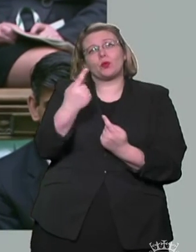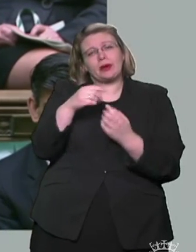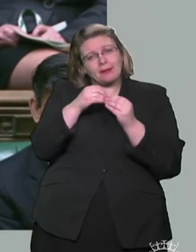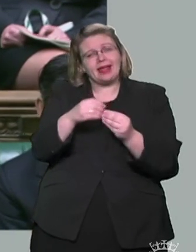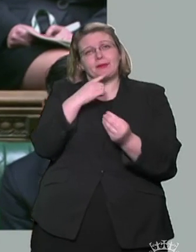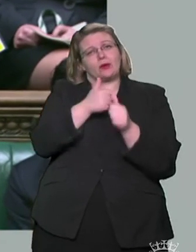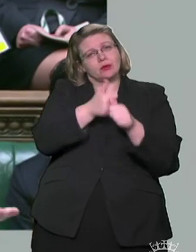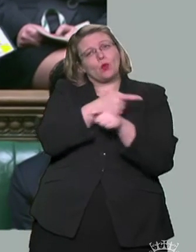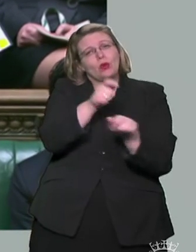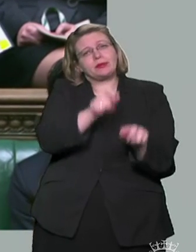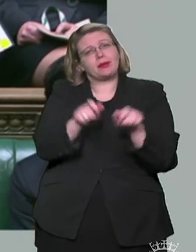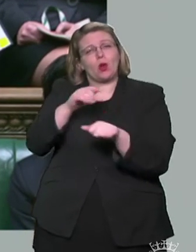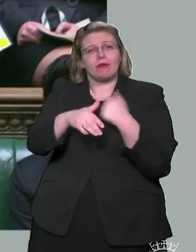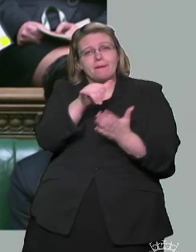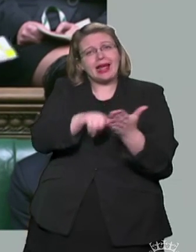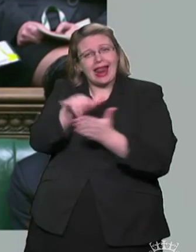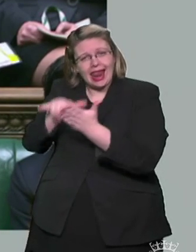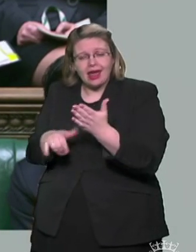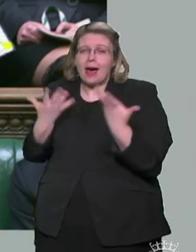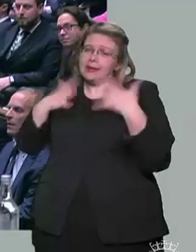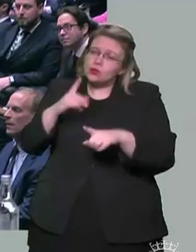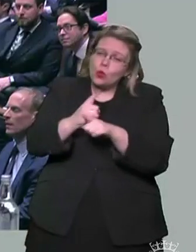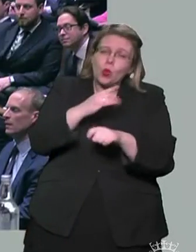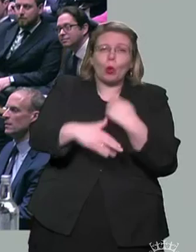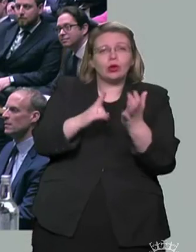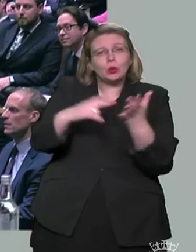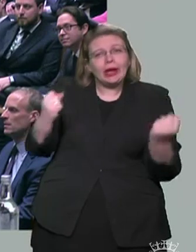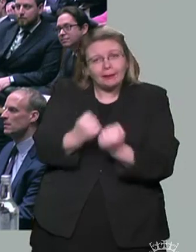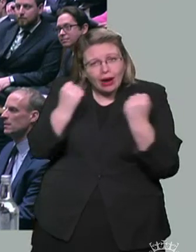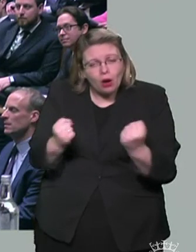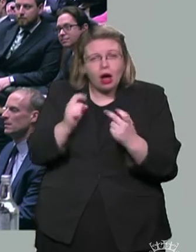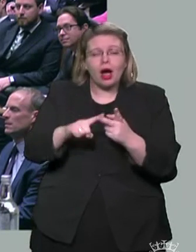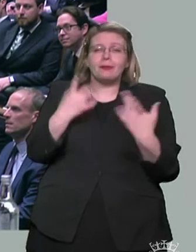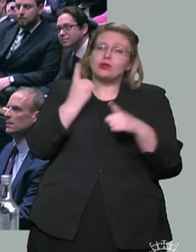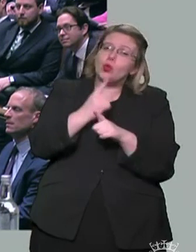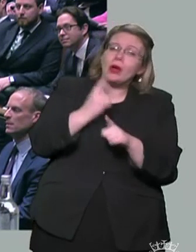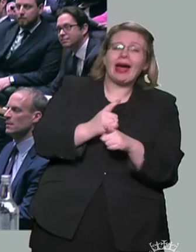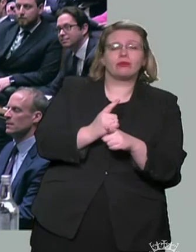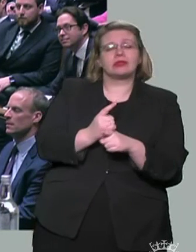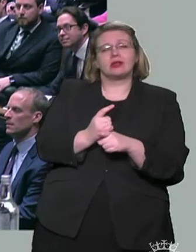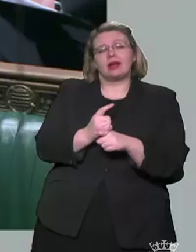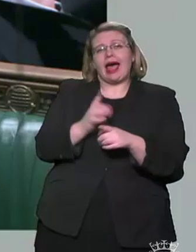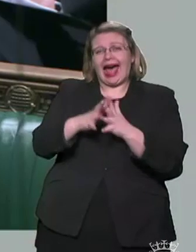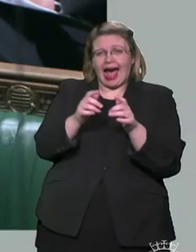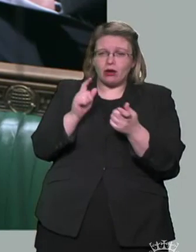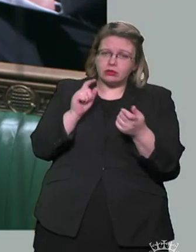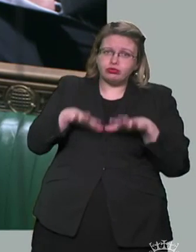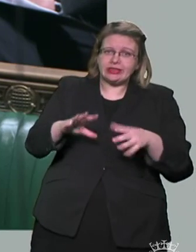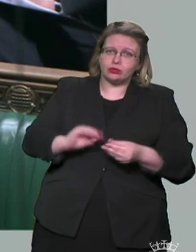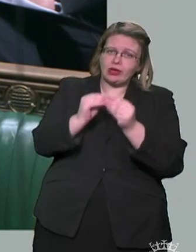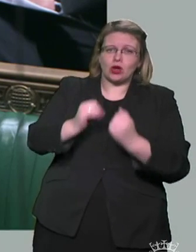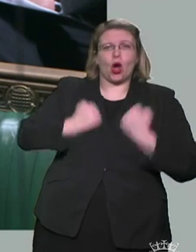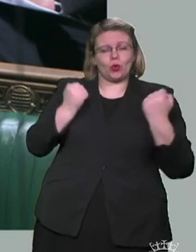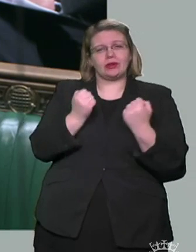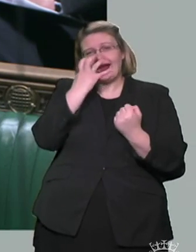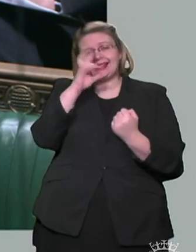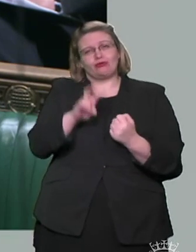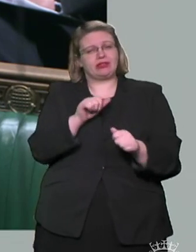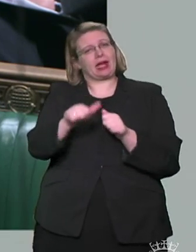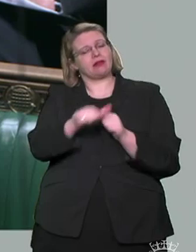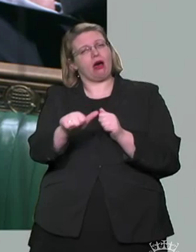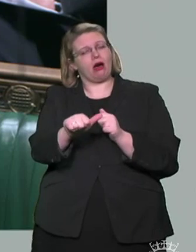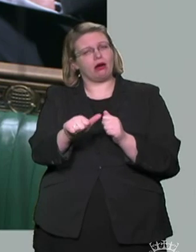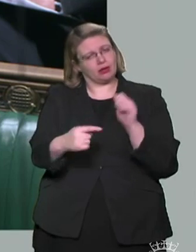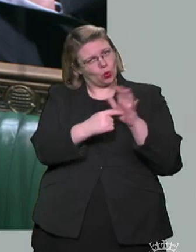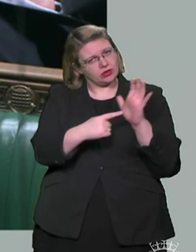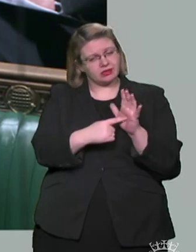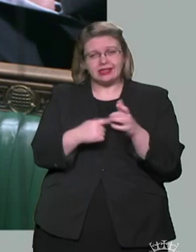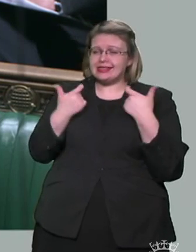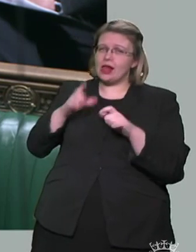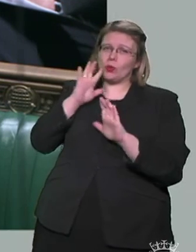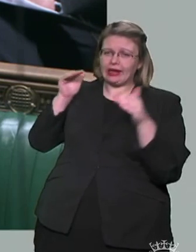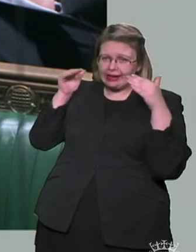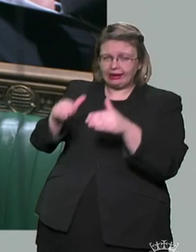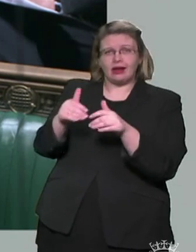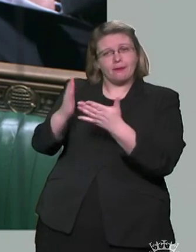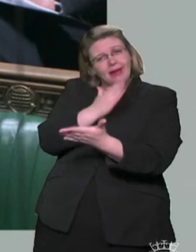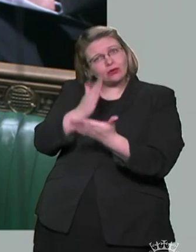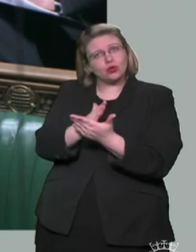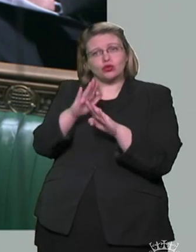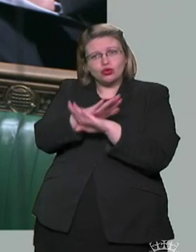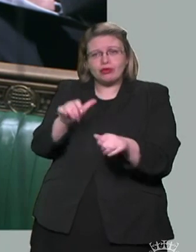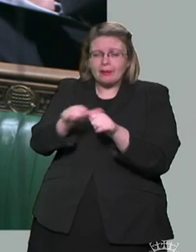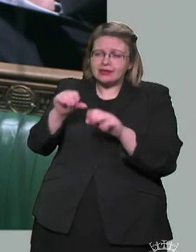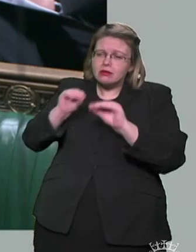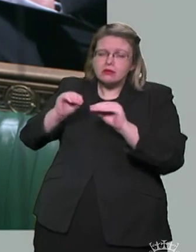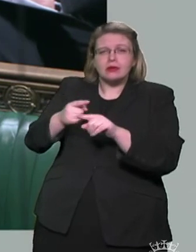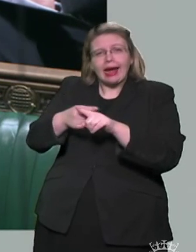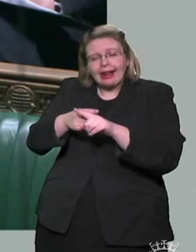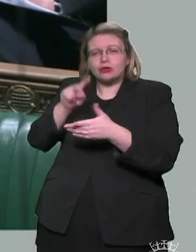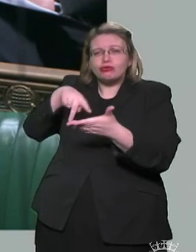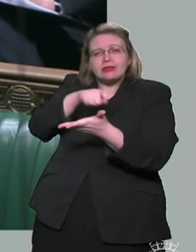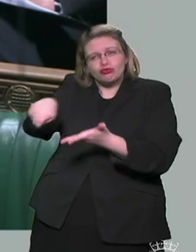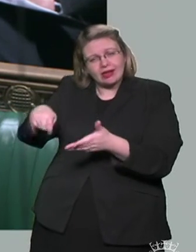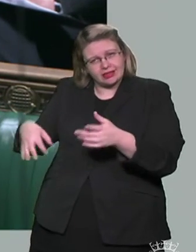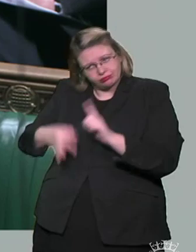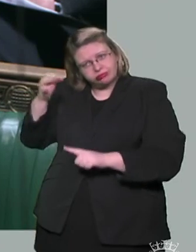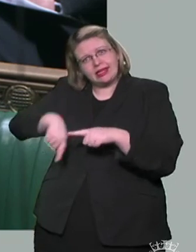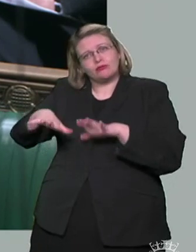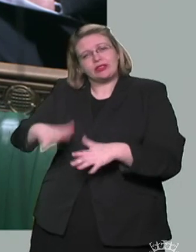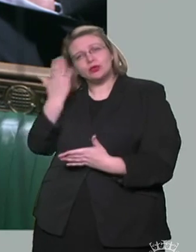I have mentioned nuclear power and I have mentioned tackling our energy supplies, which Labour totally failed to do, but, far more important perhaps even than that, we are tackling illiteracy and innumeracy in our schools.